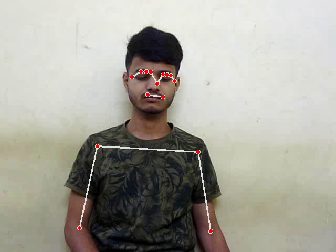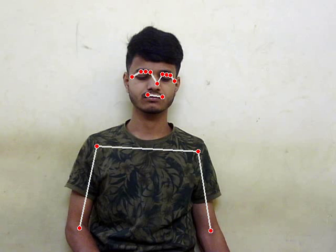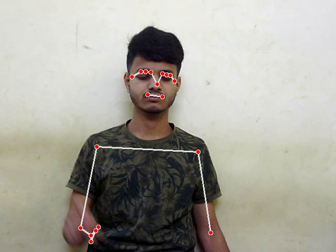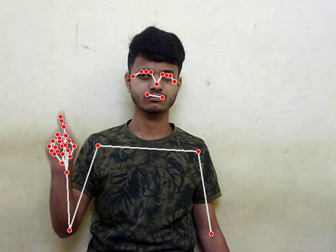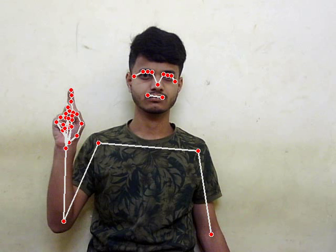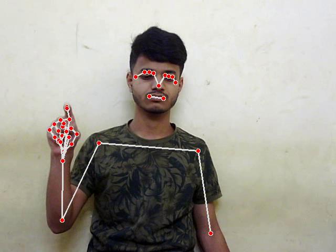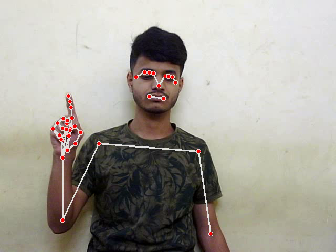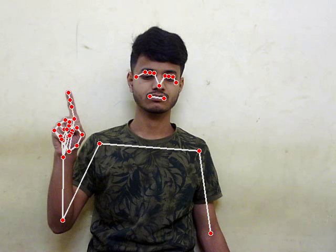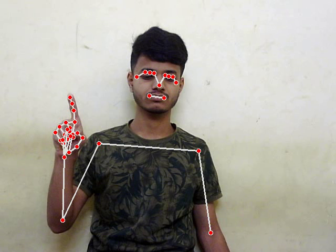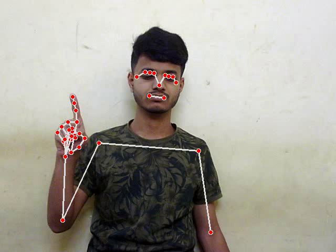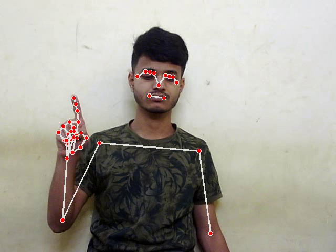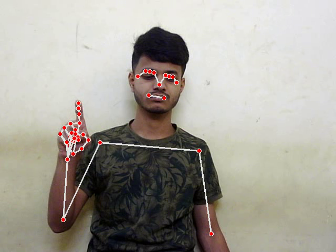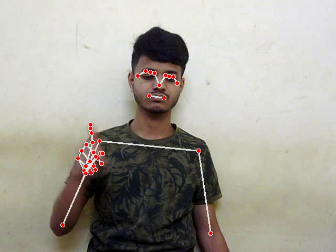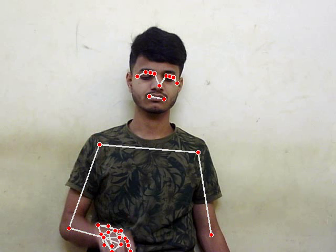need